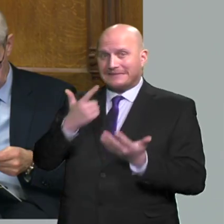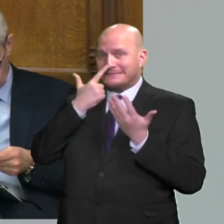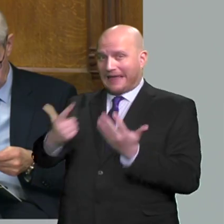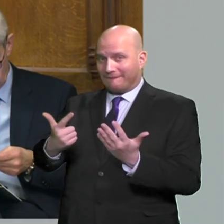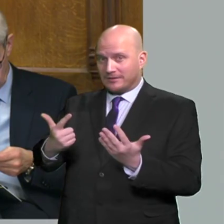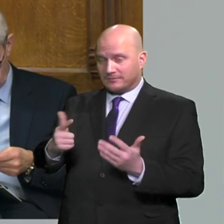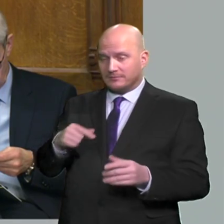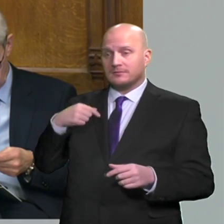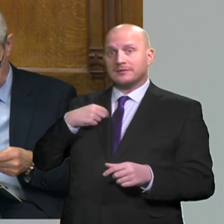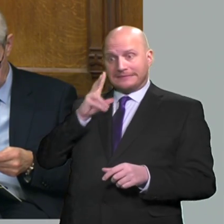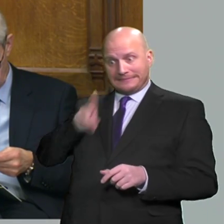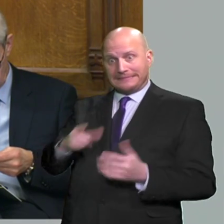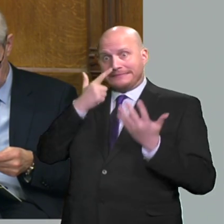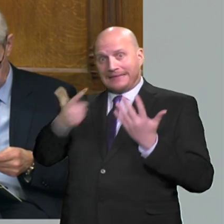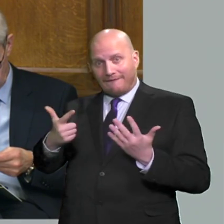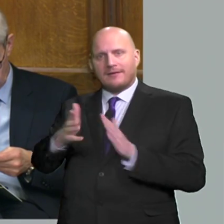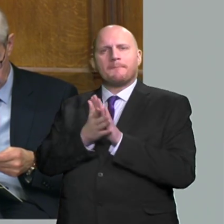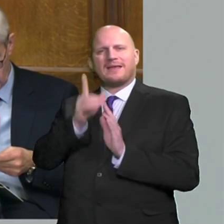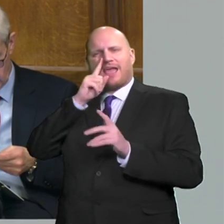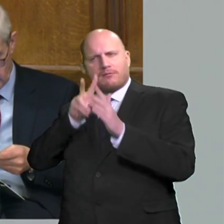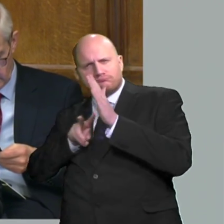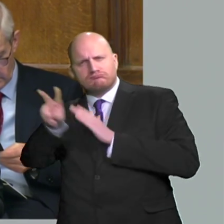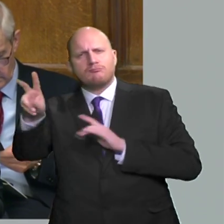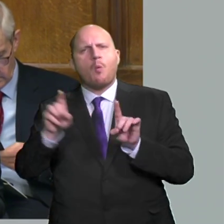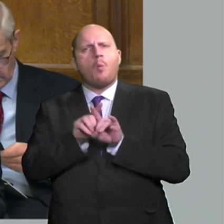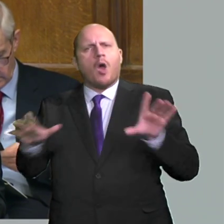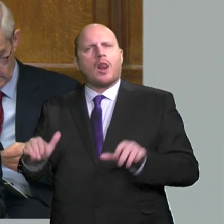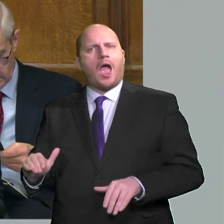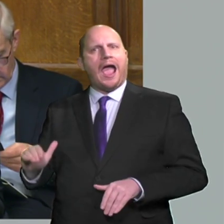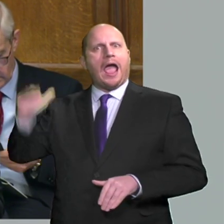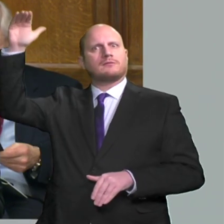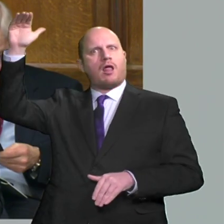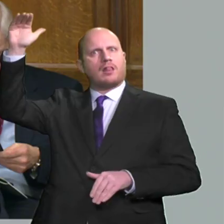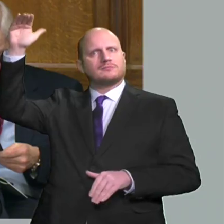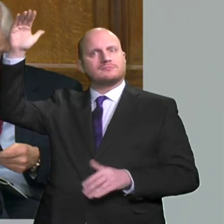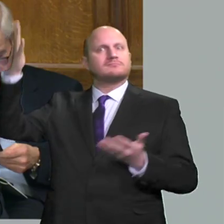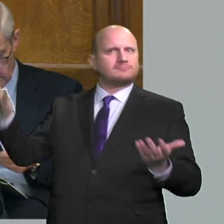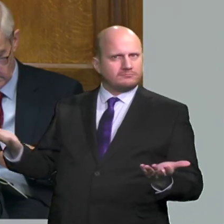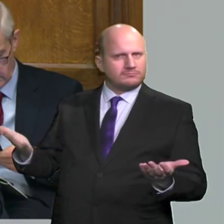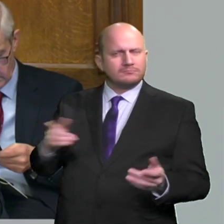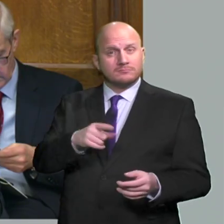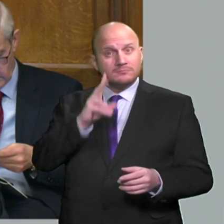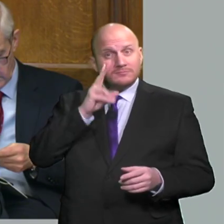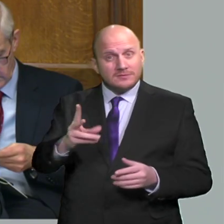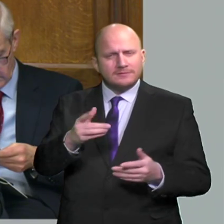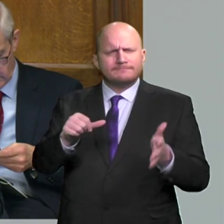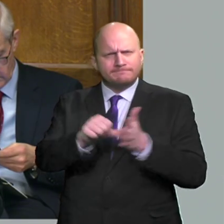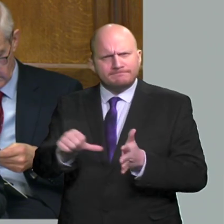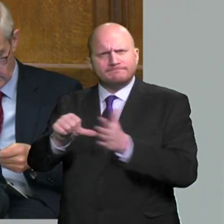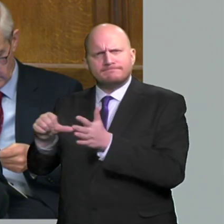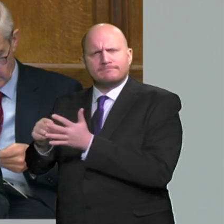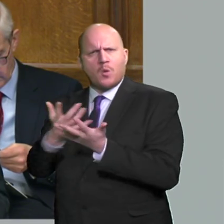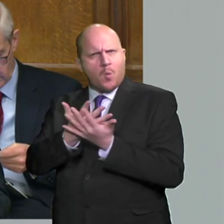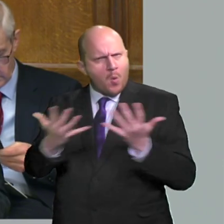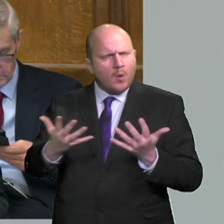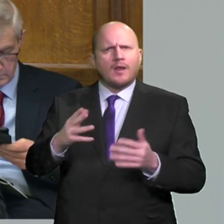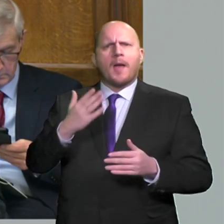What urgent action will the Government take to address deep poverty affecting 46% of black, Asian and minority ethnic families?